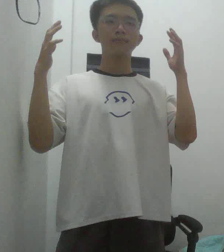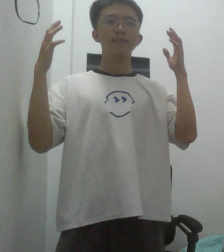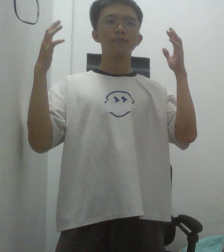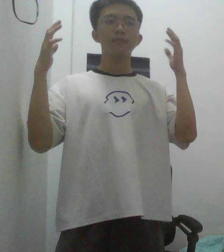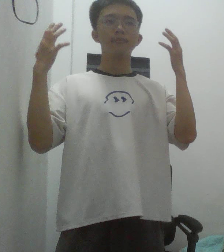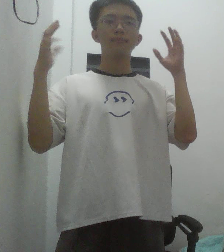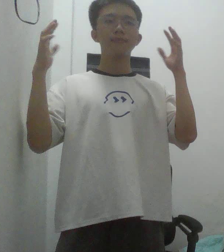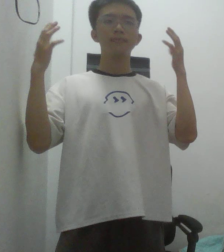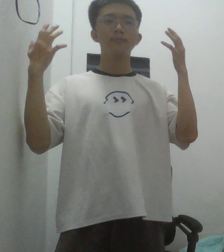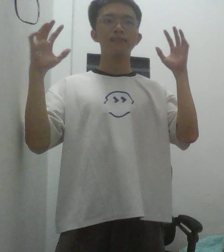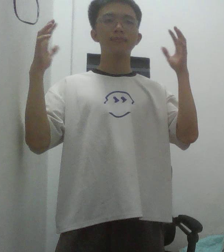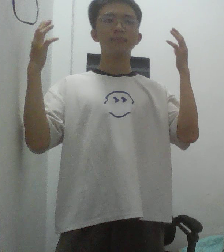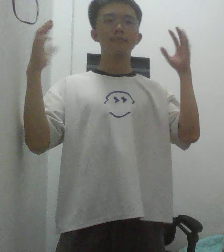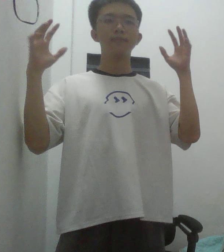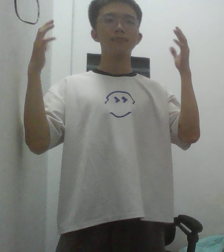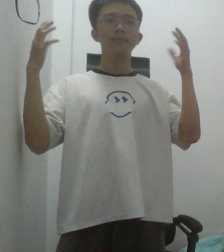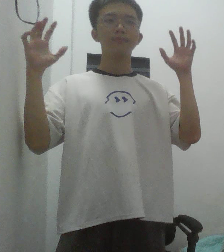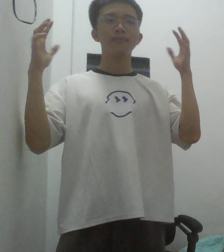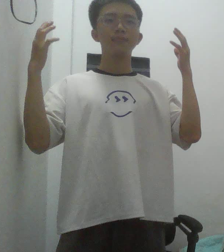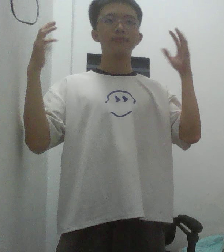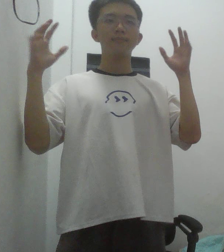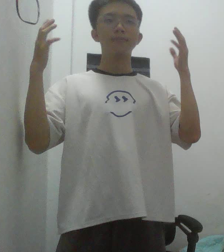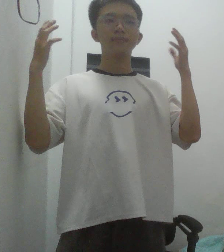vo tay